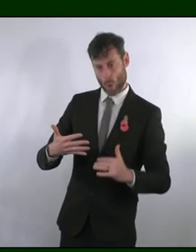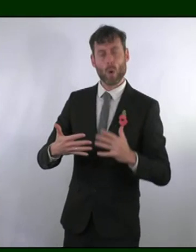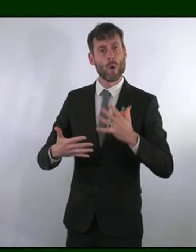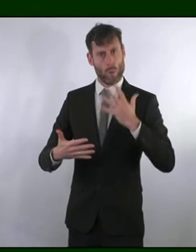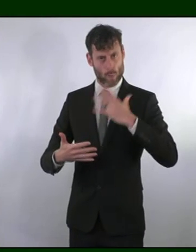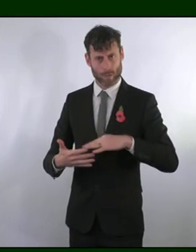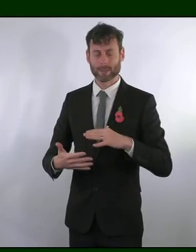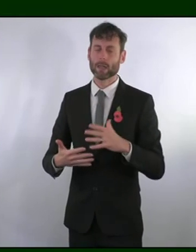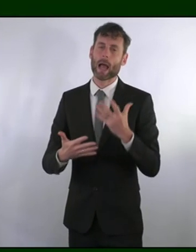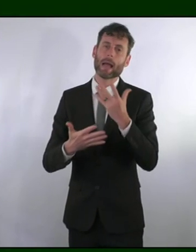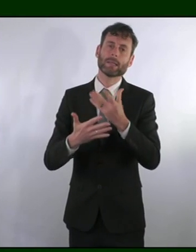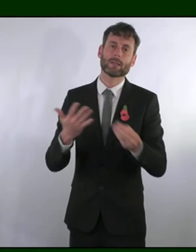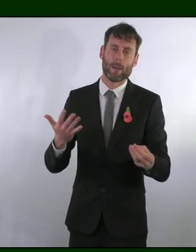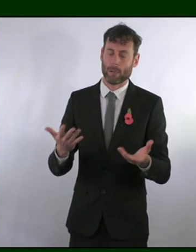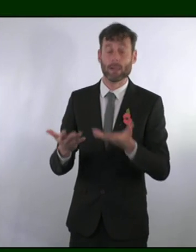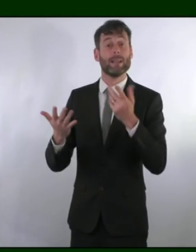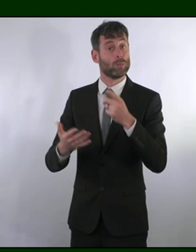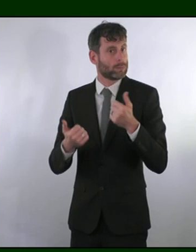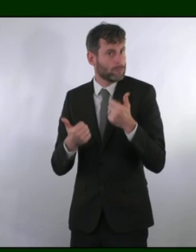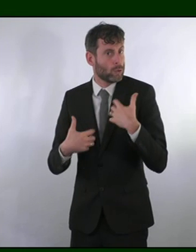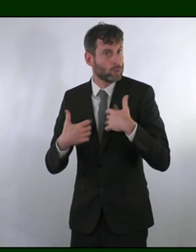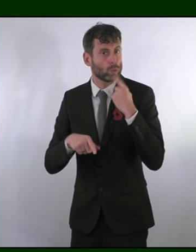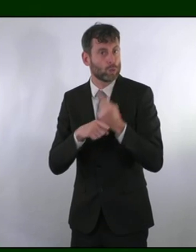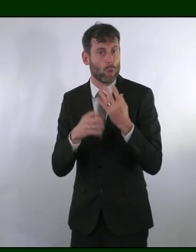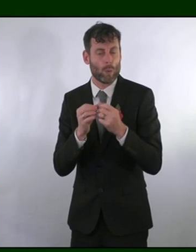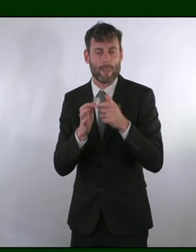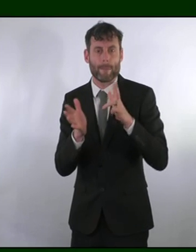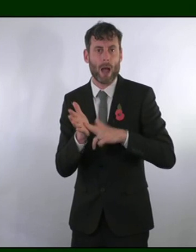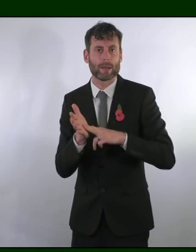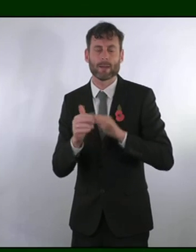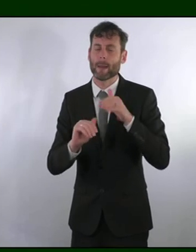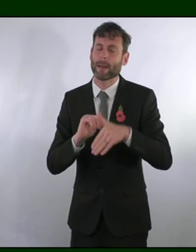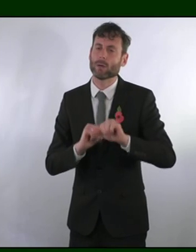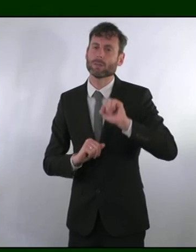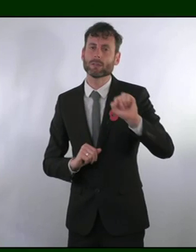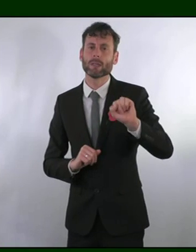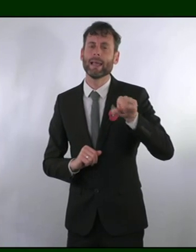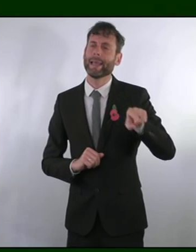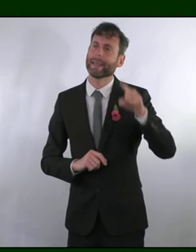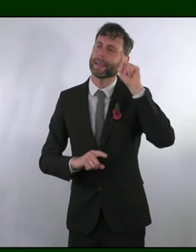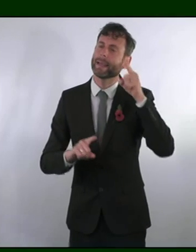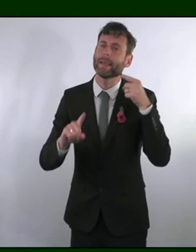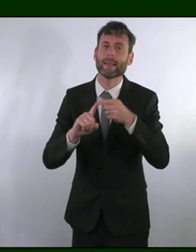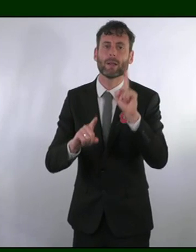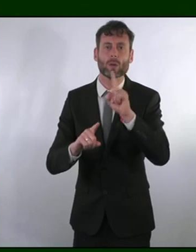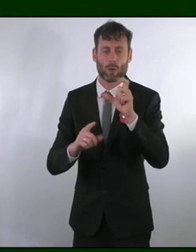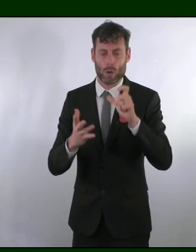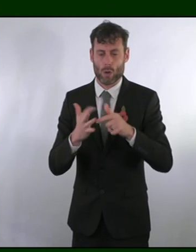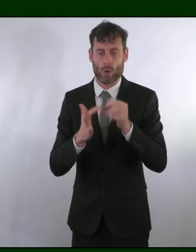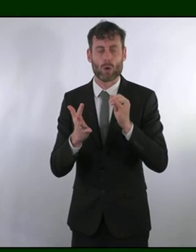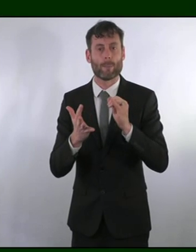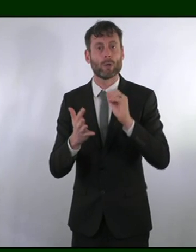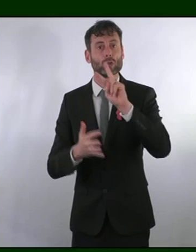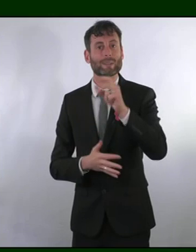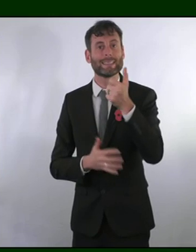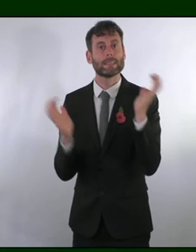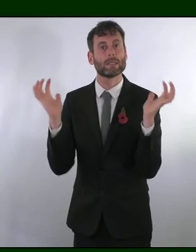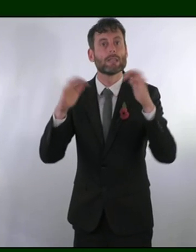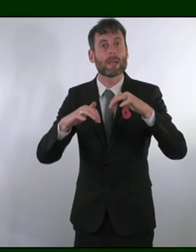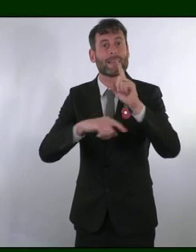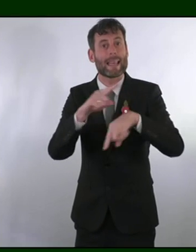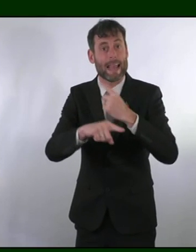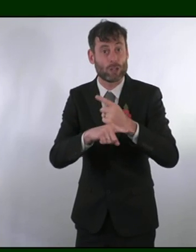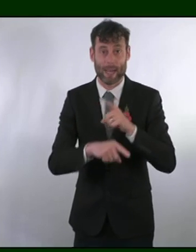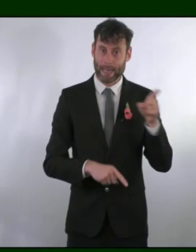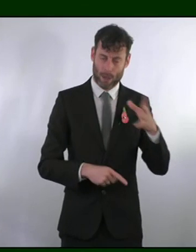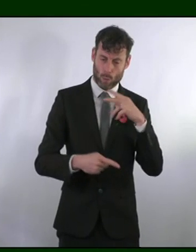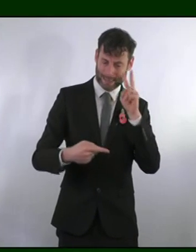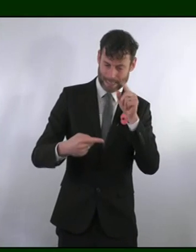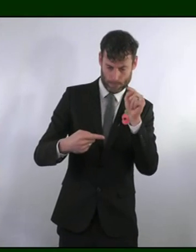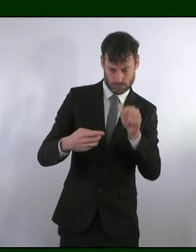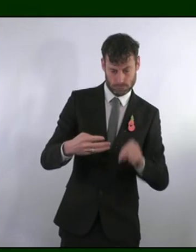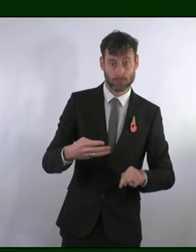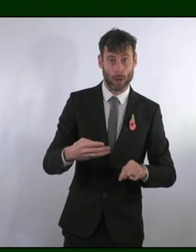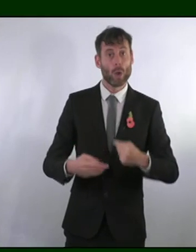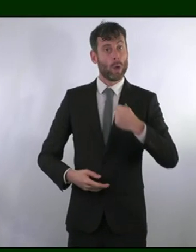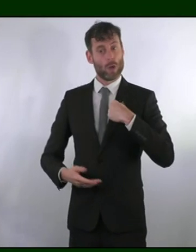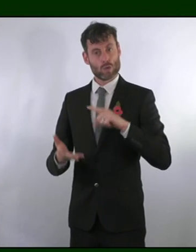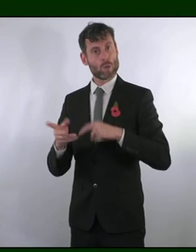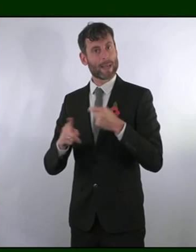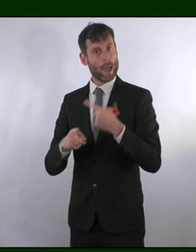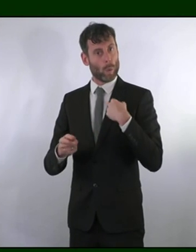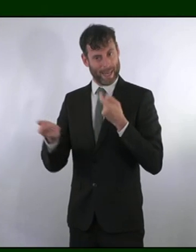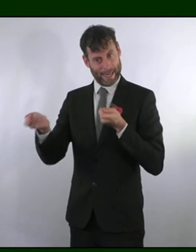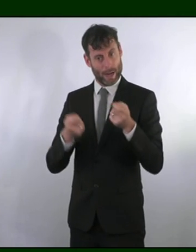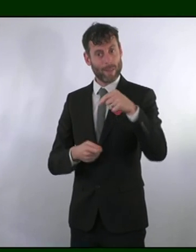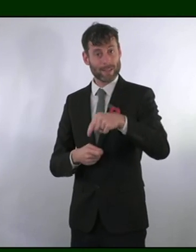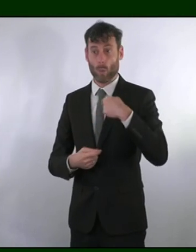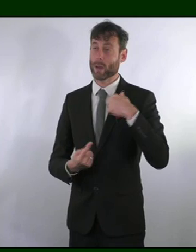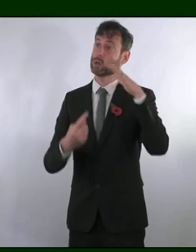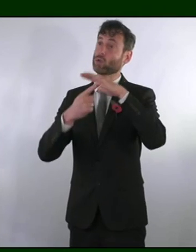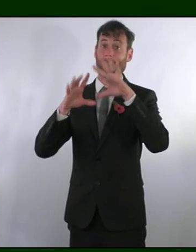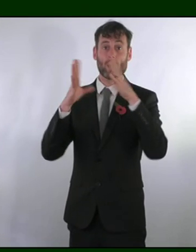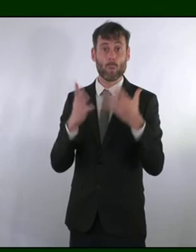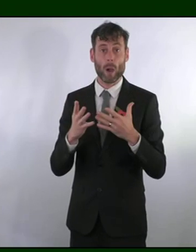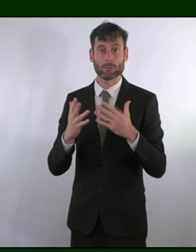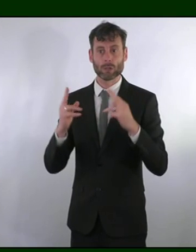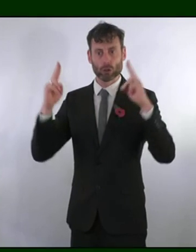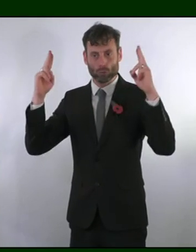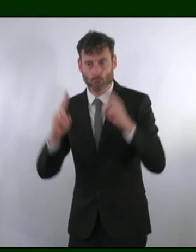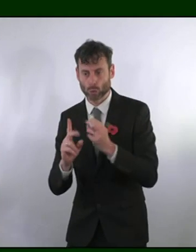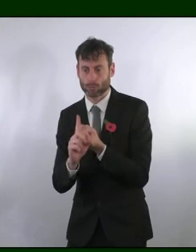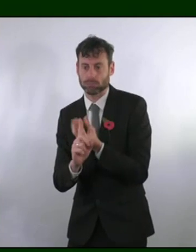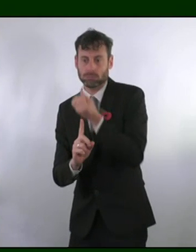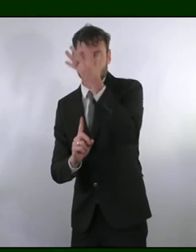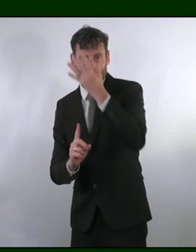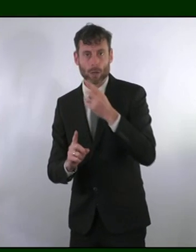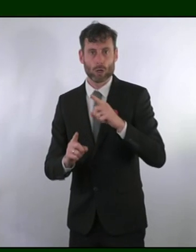In particular, it was extremely exciting to talk to President-elect Biden about what he wants to do with the COP26 summit next year, in which the UK is leading the world in driving down carbon emissions and tackling climate change.